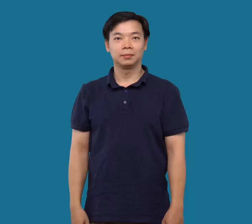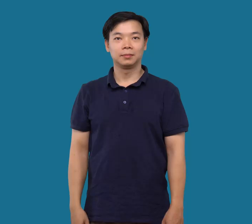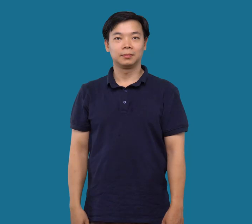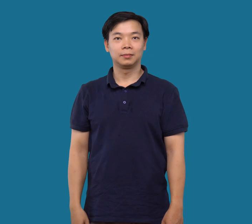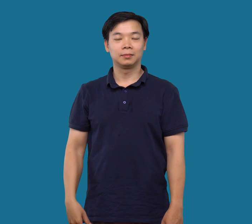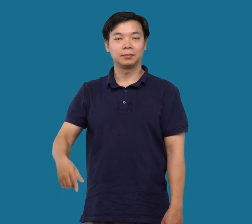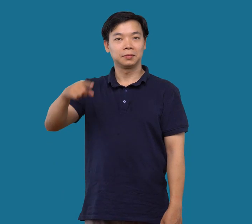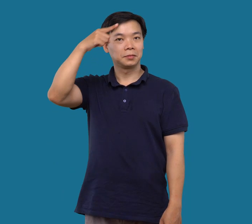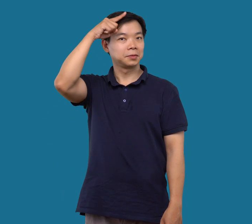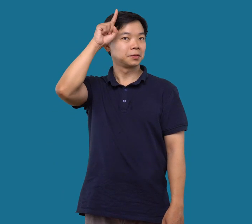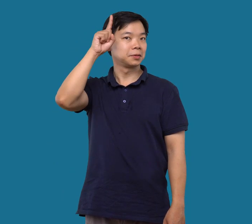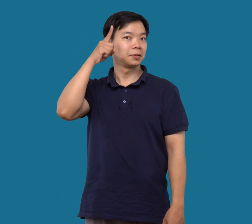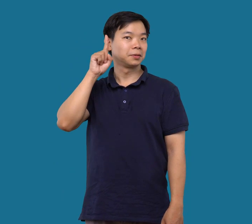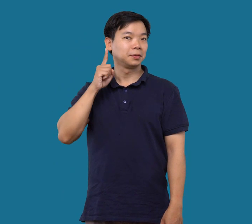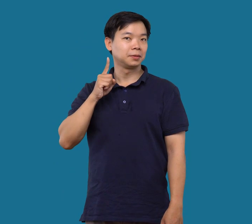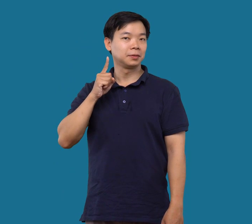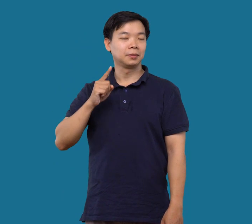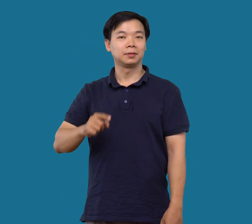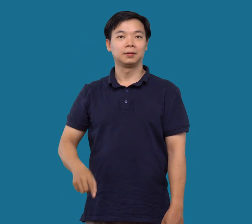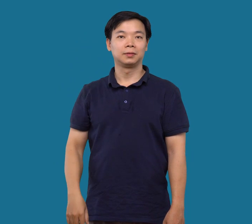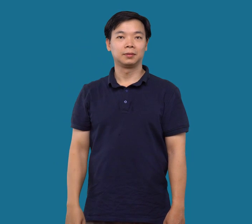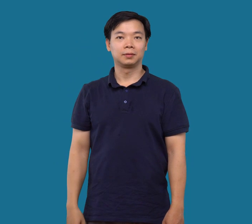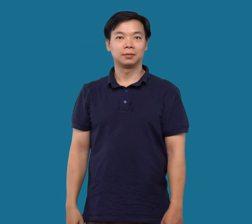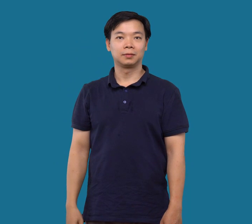thần kinh